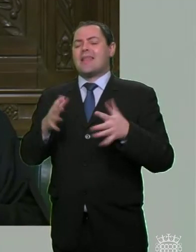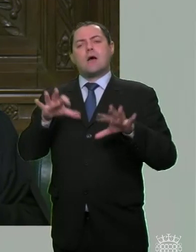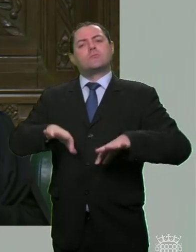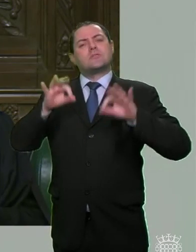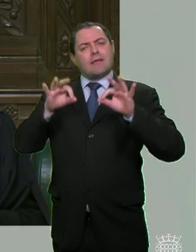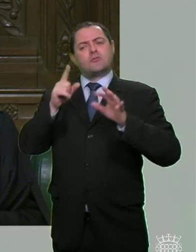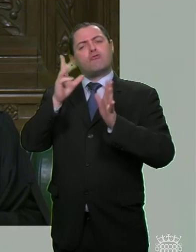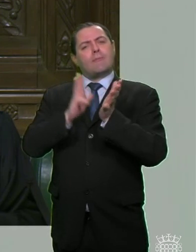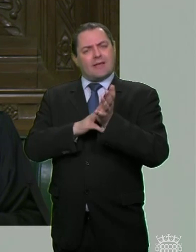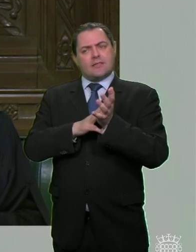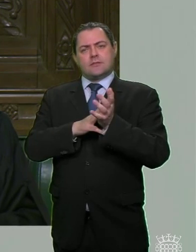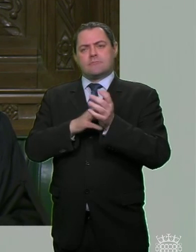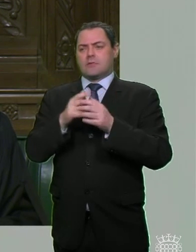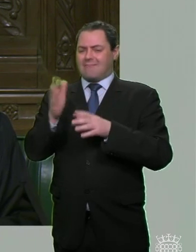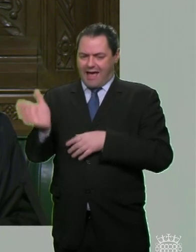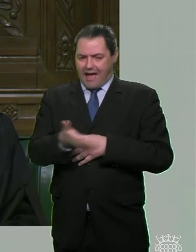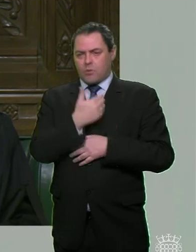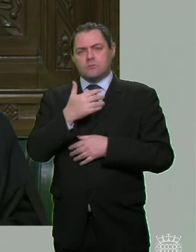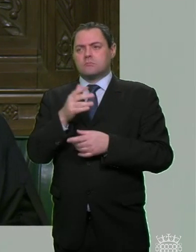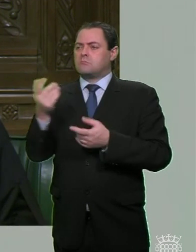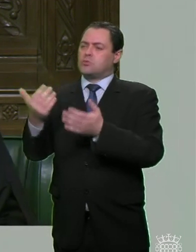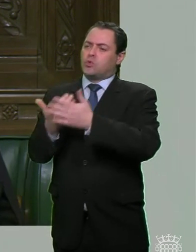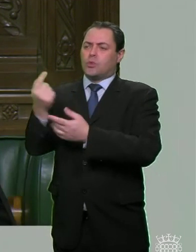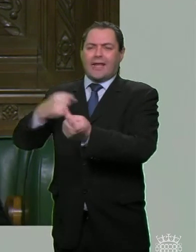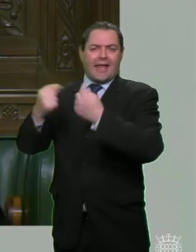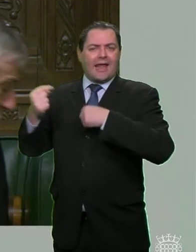I am suspending the House to enable the necessary arrangements to be made for the next business.